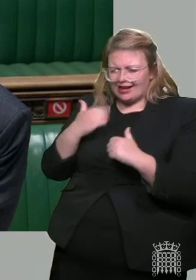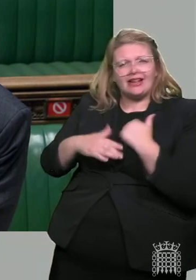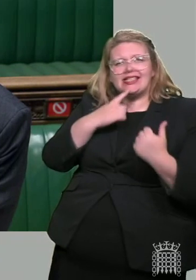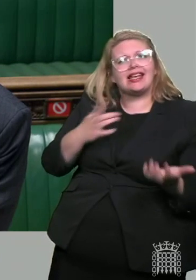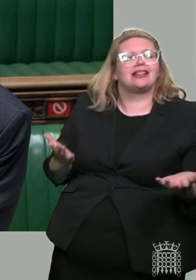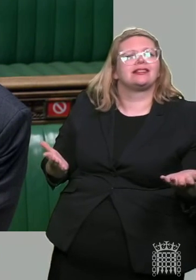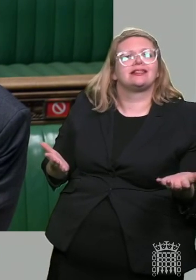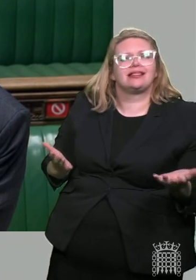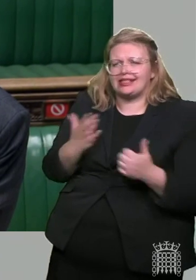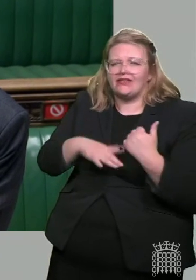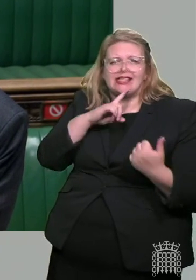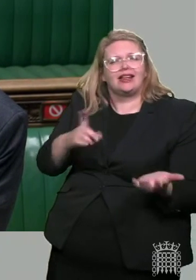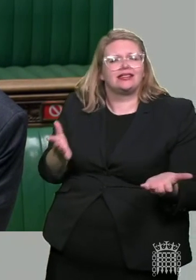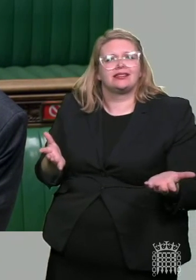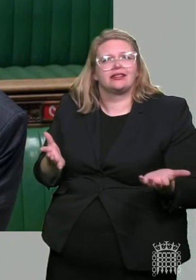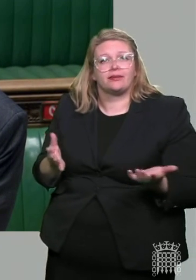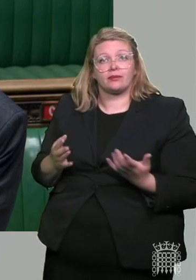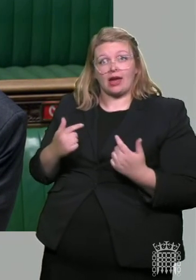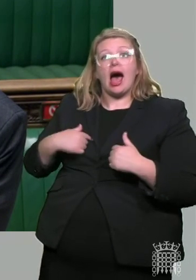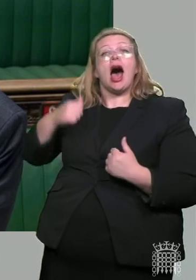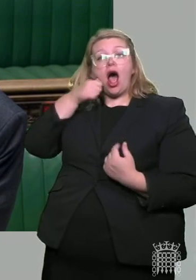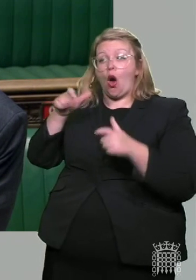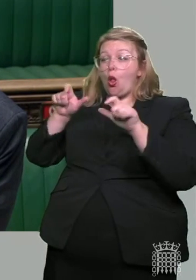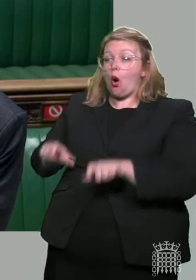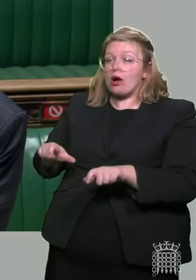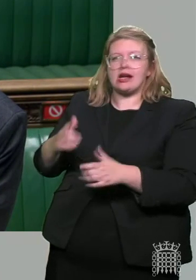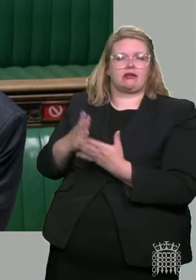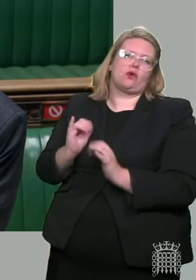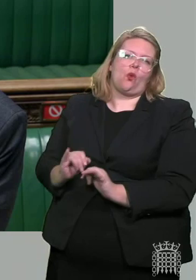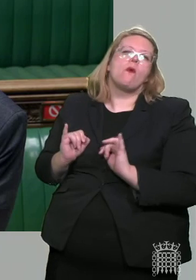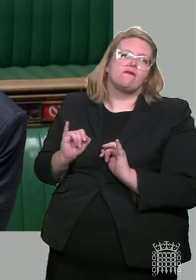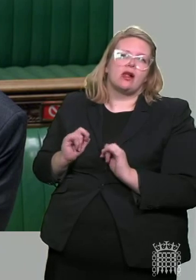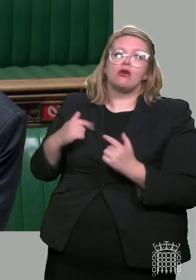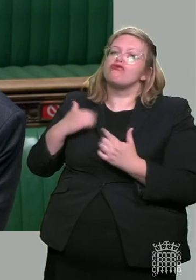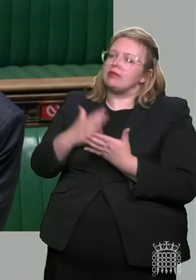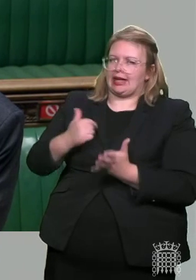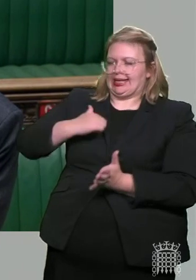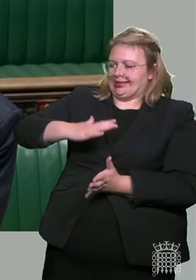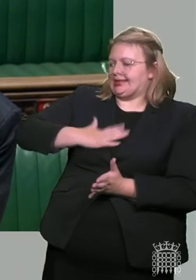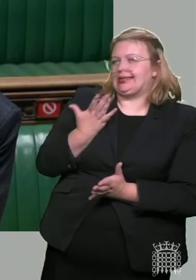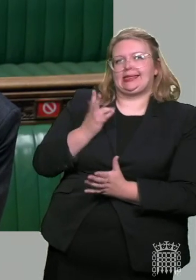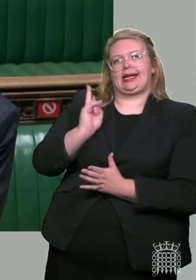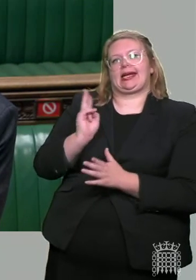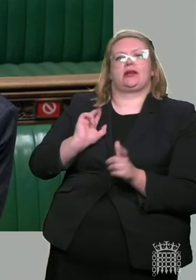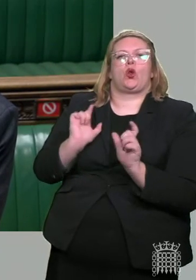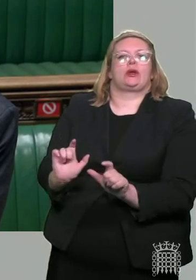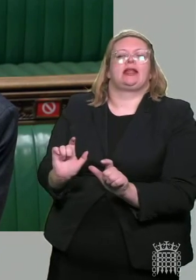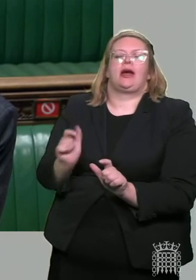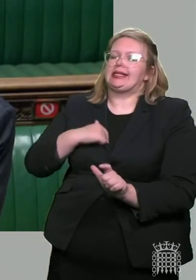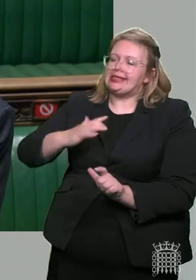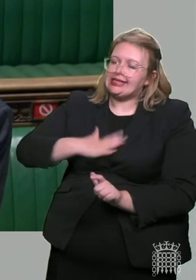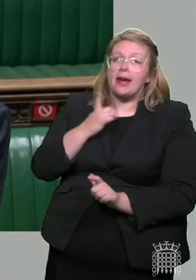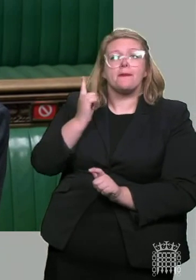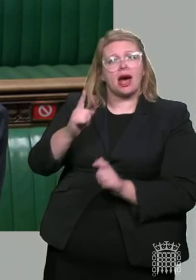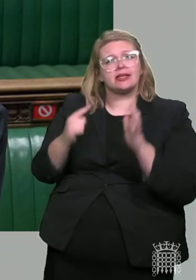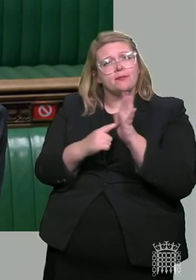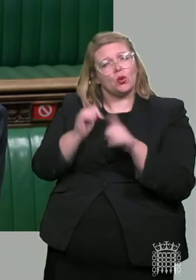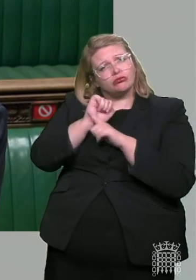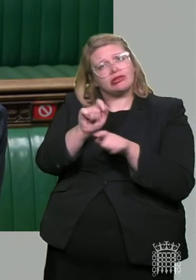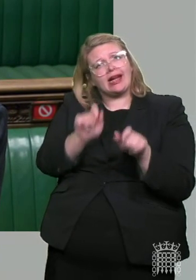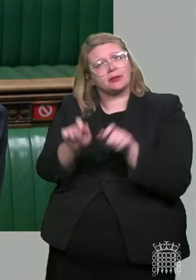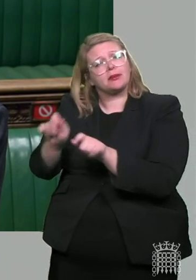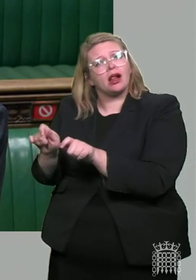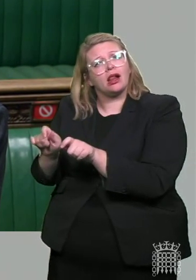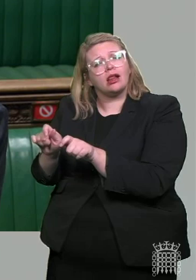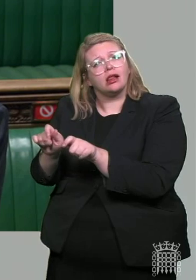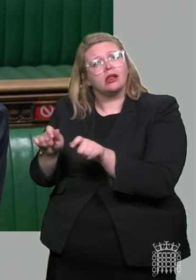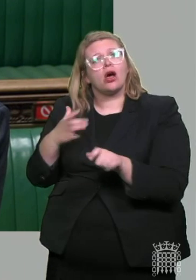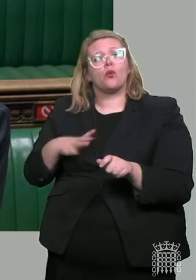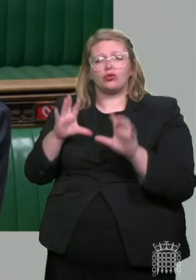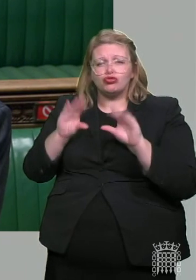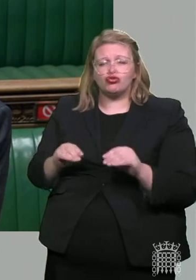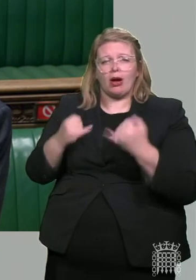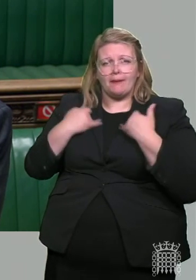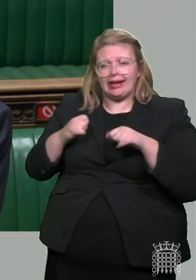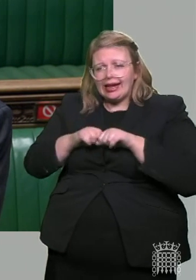What I do believe is that a lockdown is a miserable, miserable thing, and I did everything I could to try to protect the British public throughout the pandemic—to protect them from lockdowns, but also to protect them from disease.